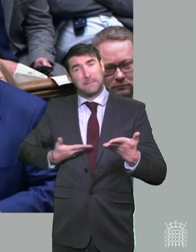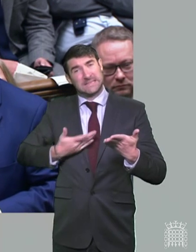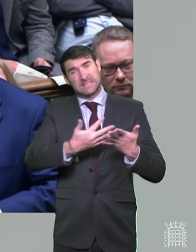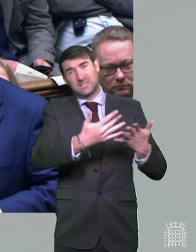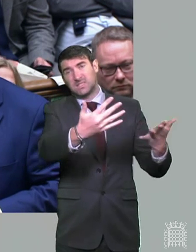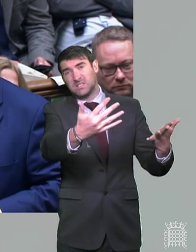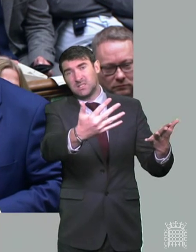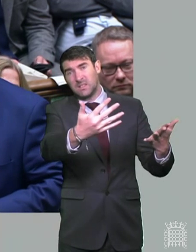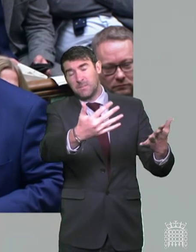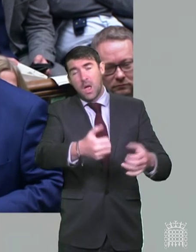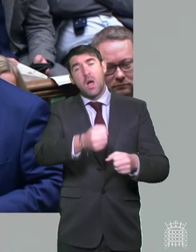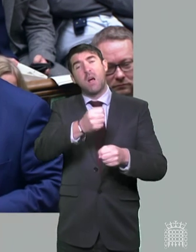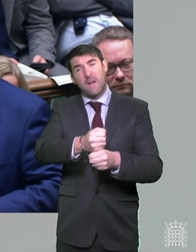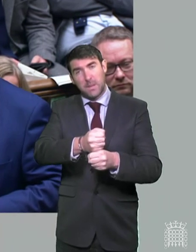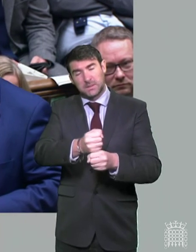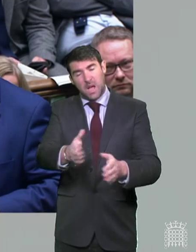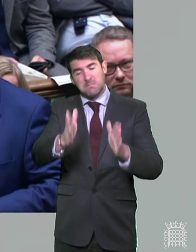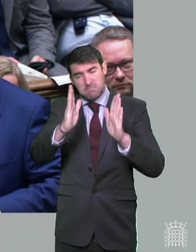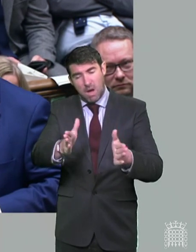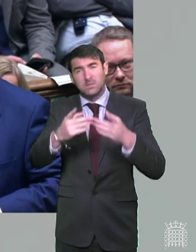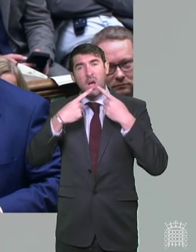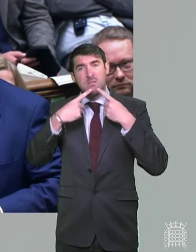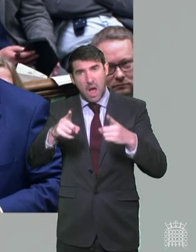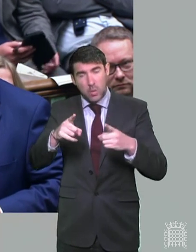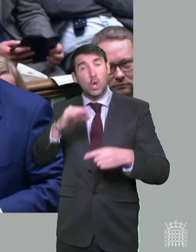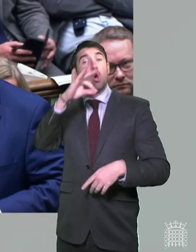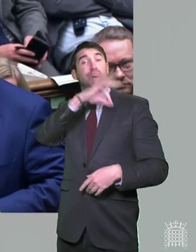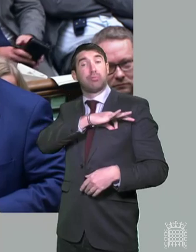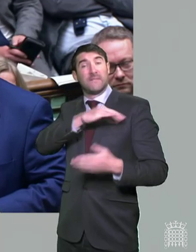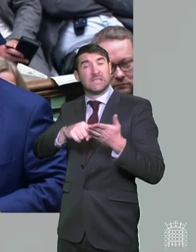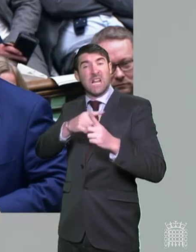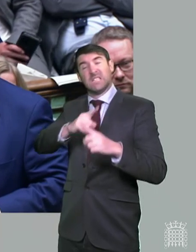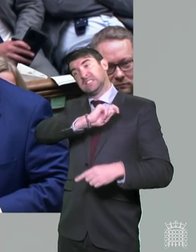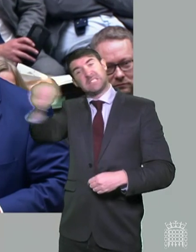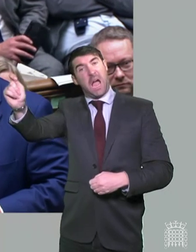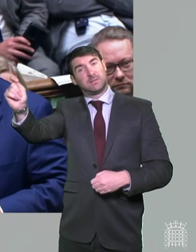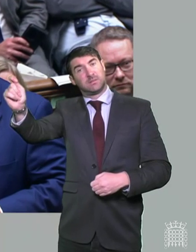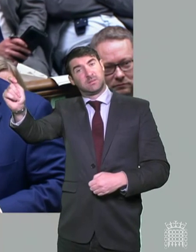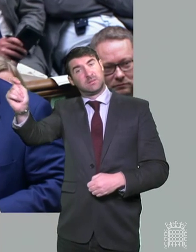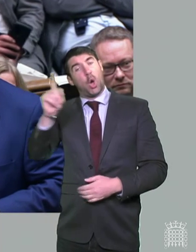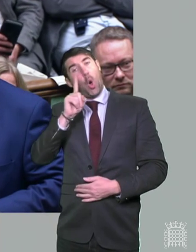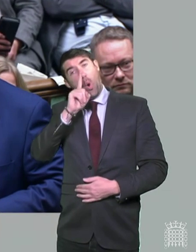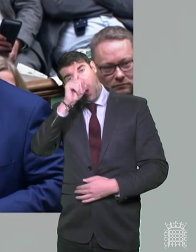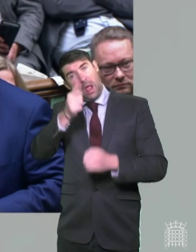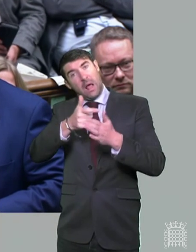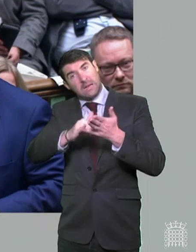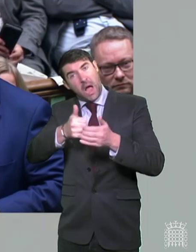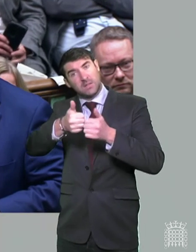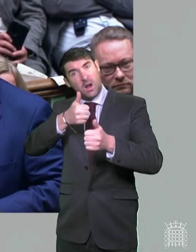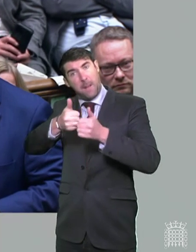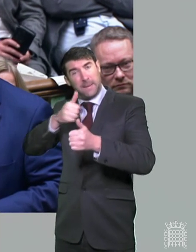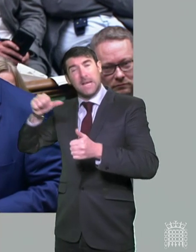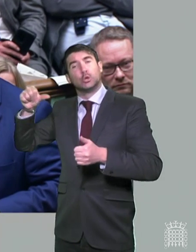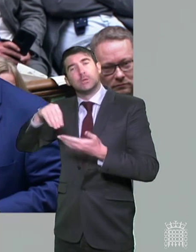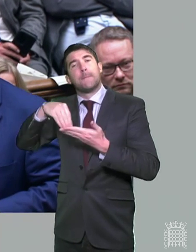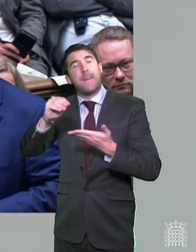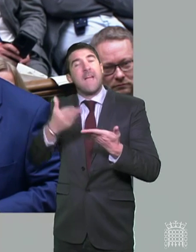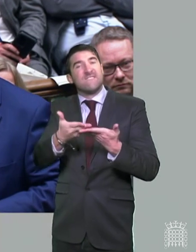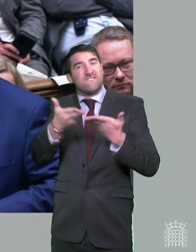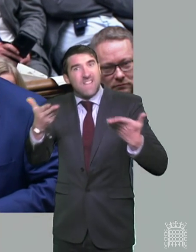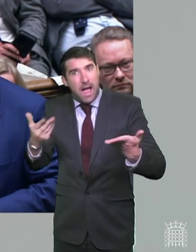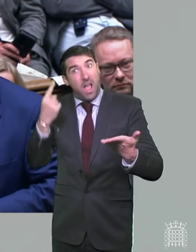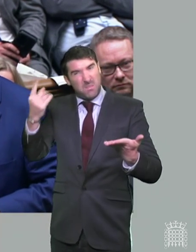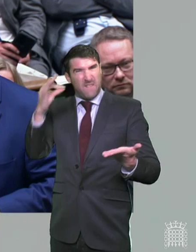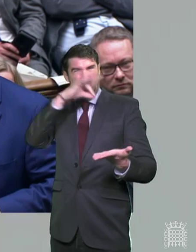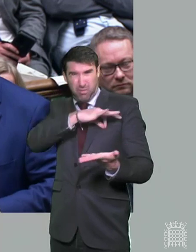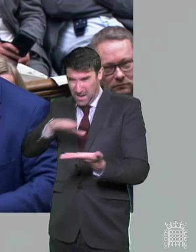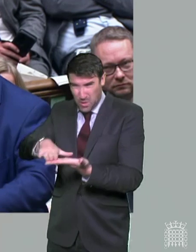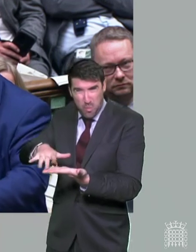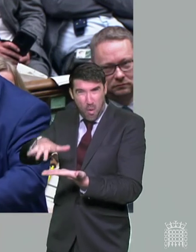The Government must announce an enhanced windfall profits tax, making sure that those oil and gas producers pay their fair share from excess profits.